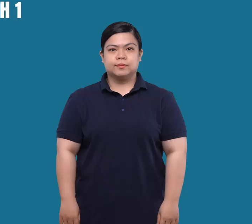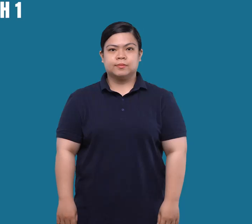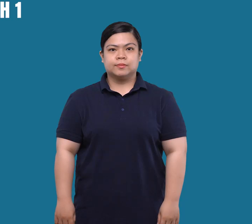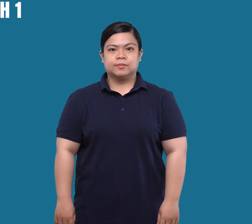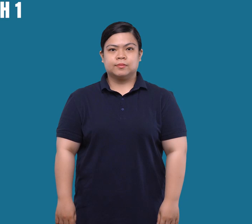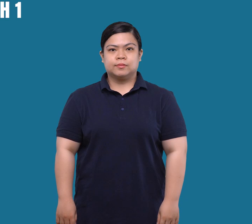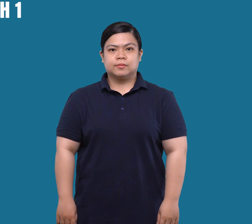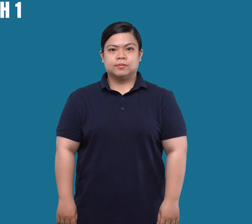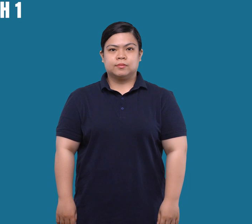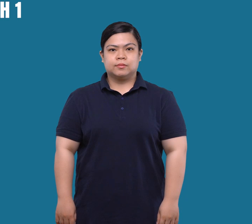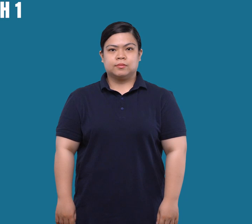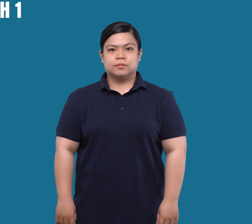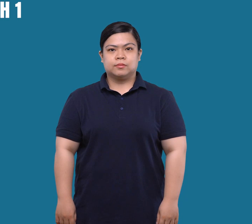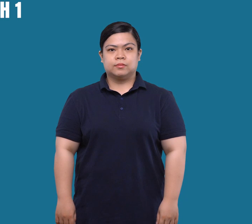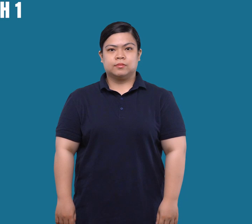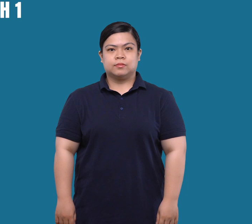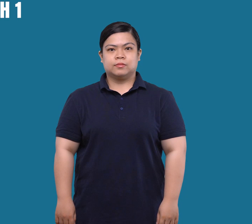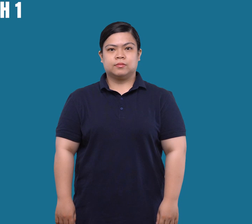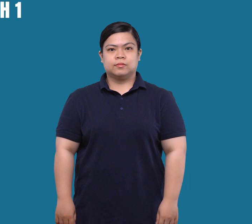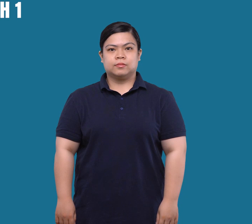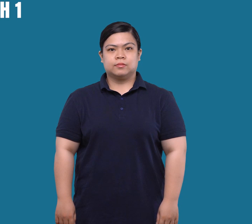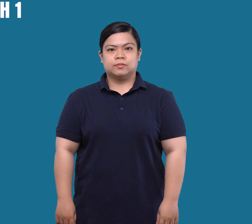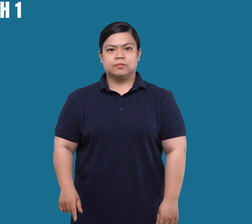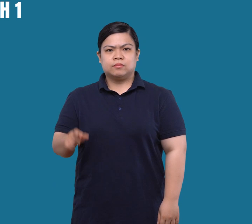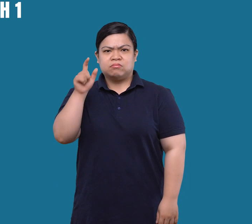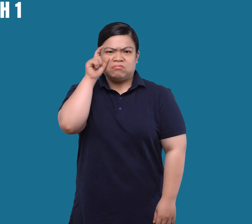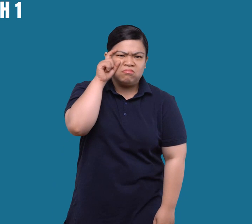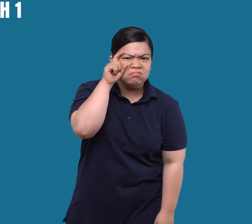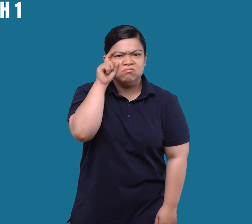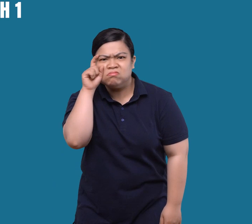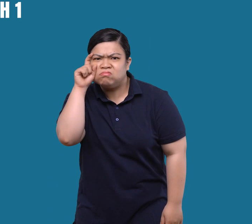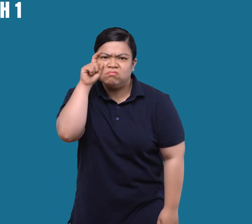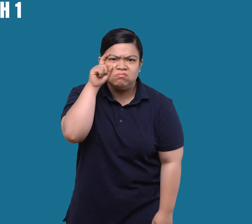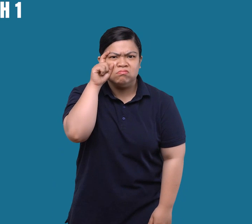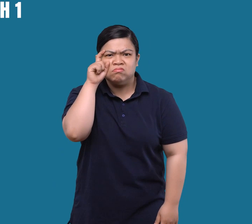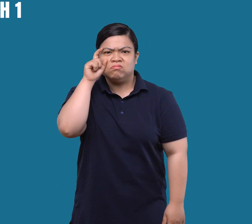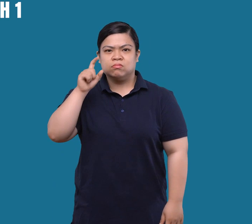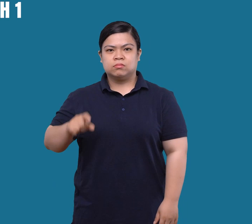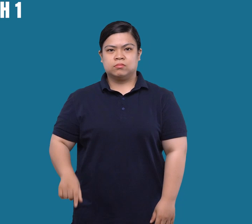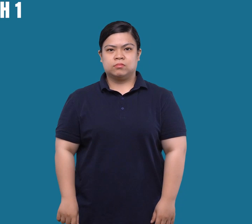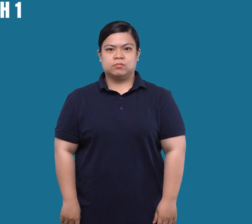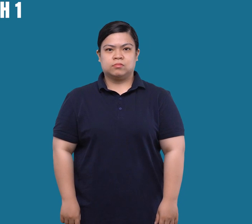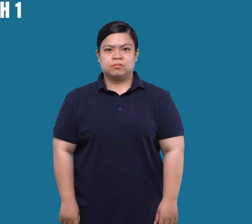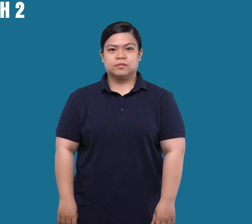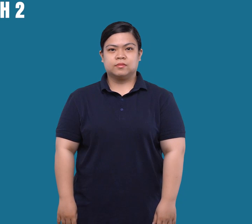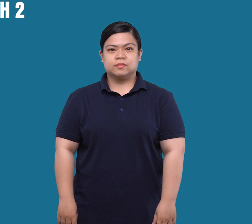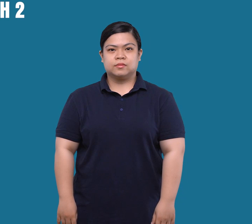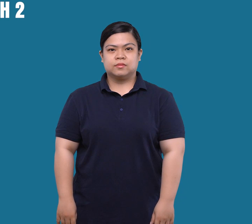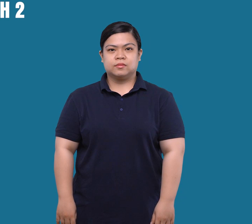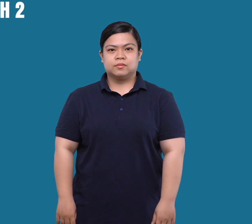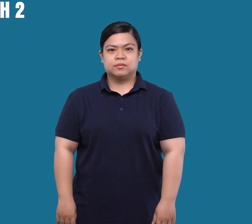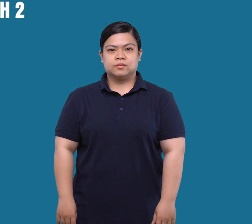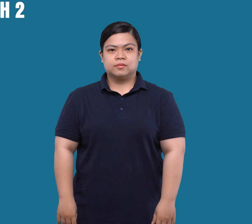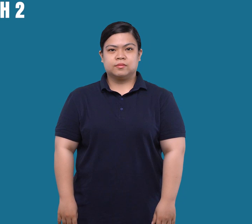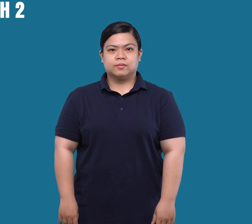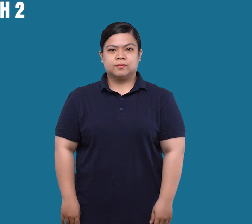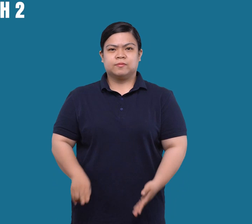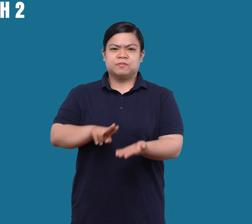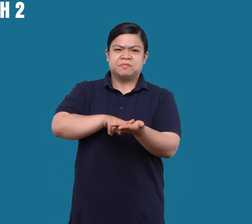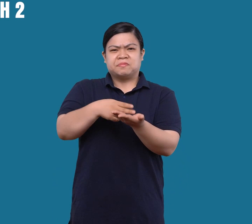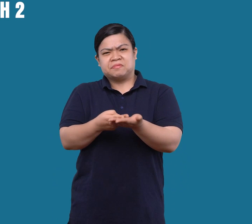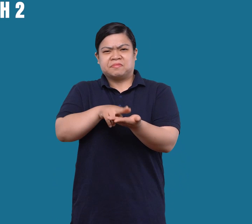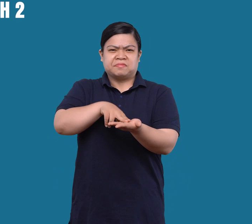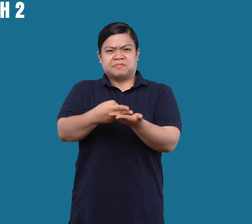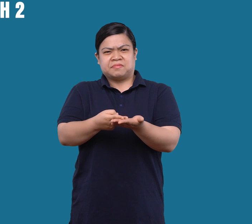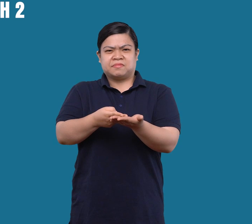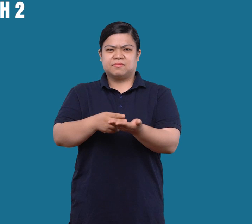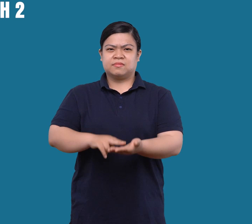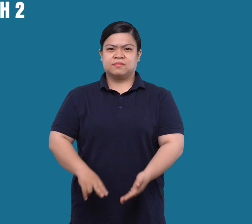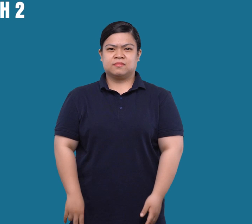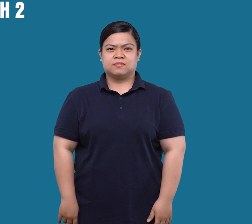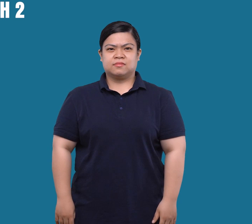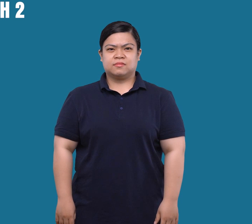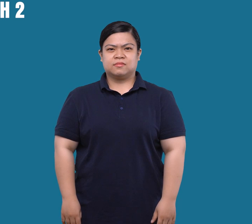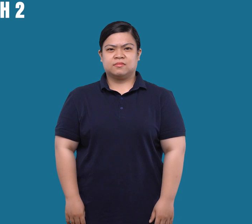thao thức